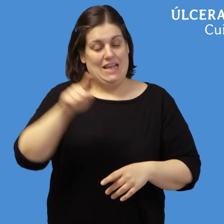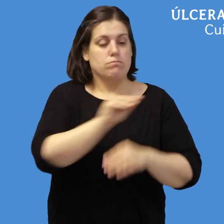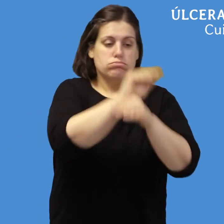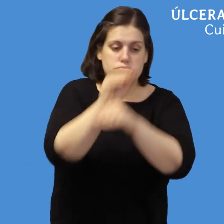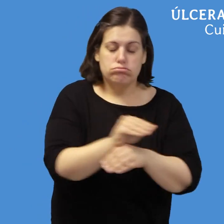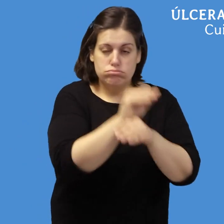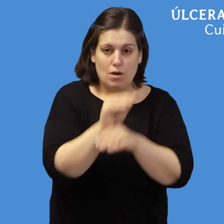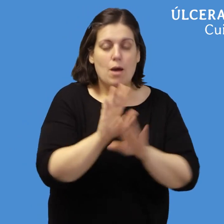cuidar